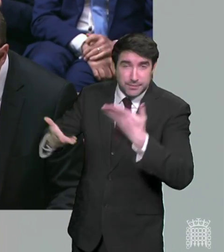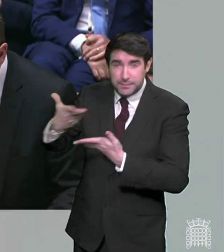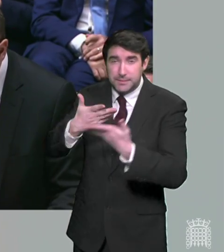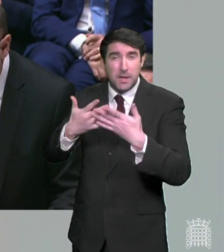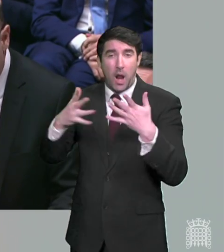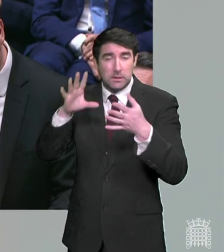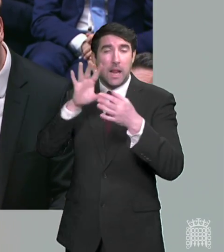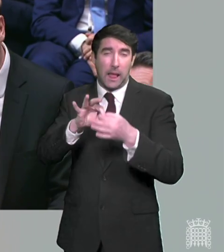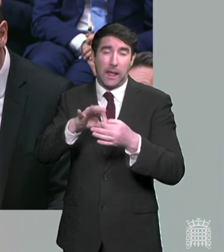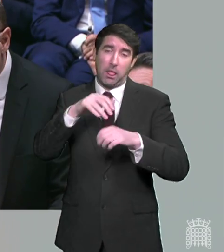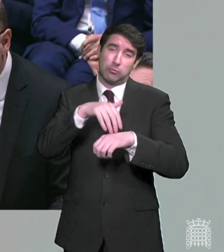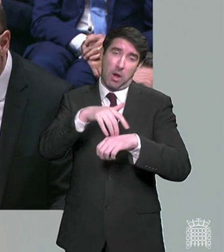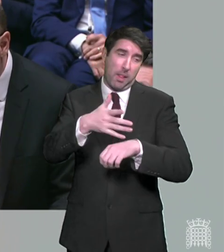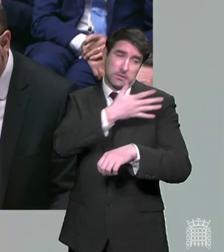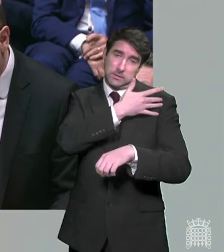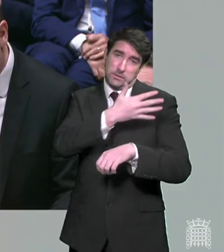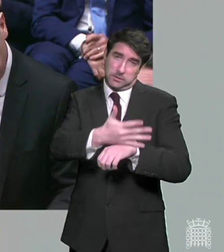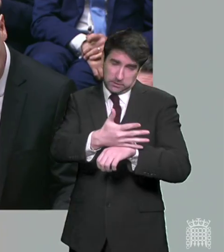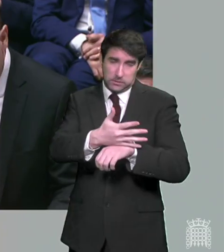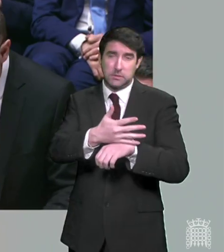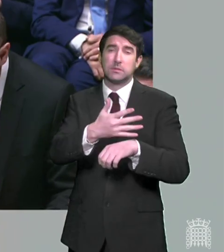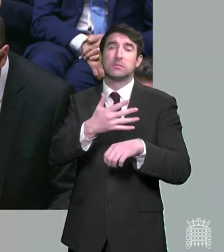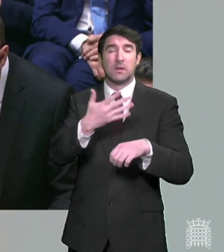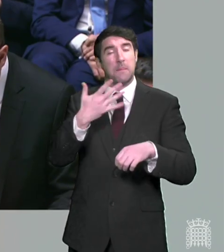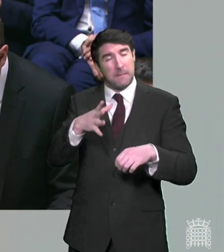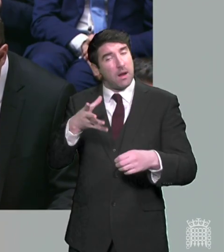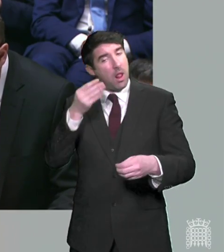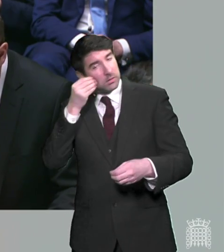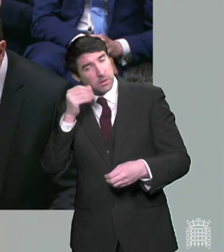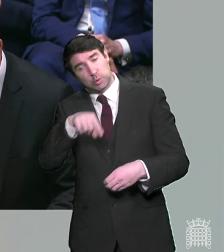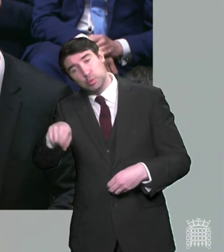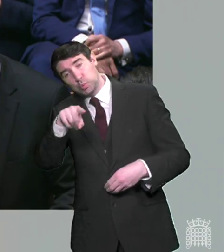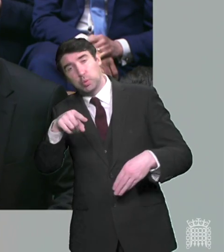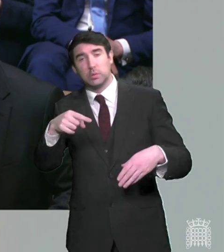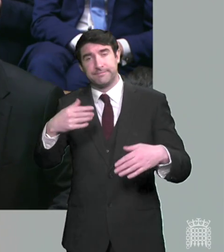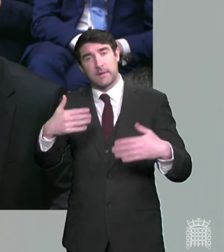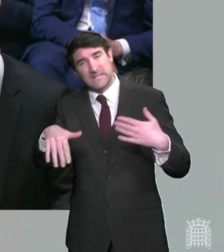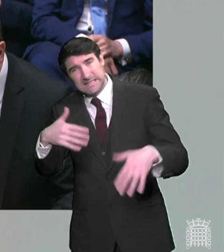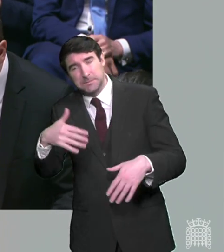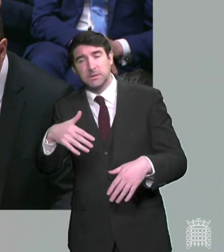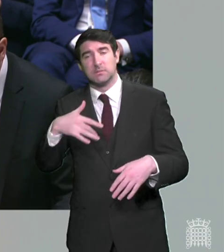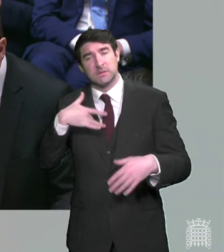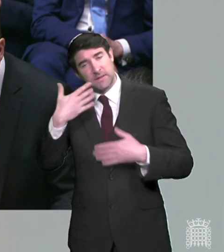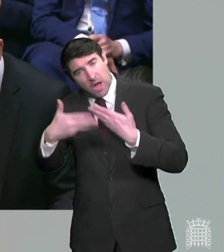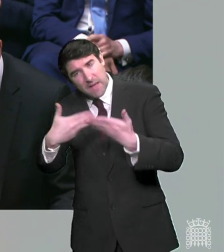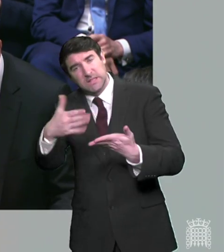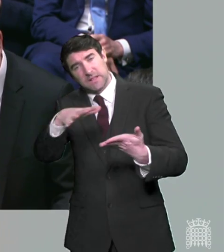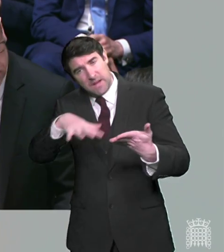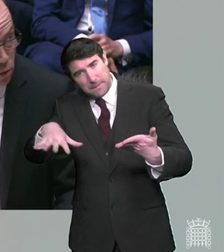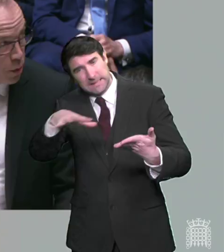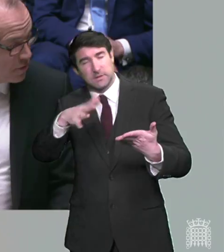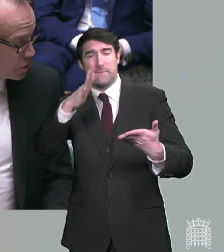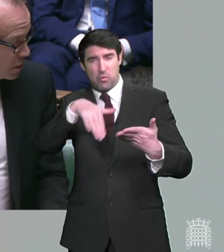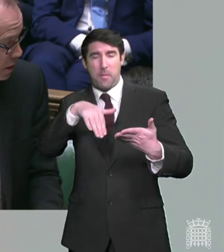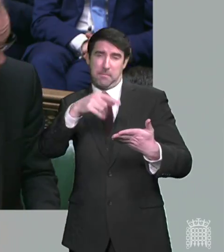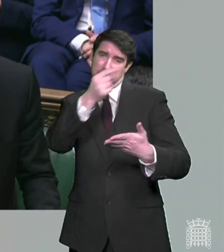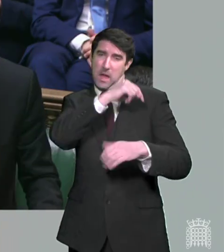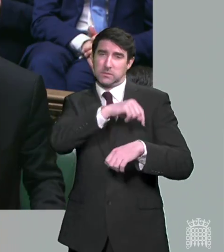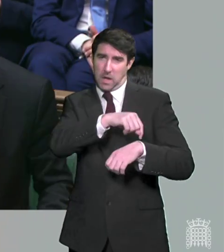We have listened to the concerns raised by victims, families and survivors of the troubles.